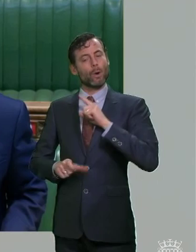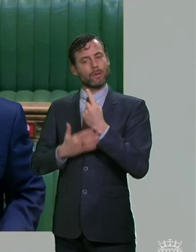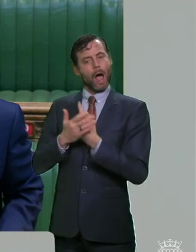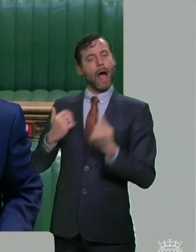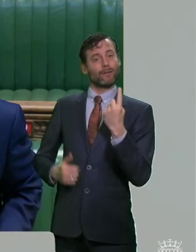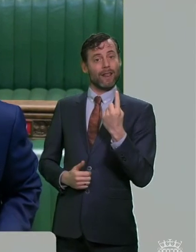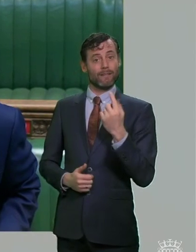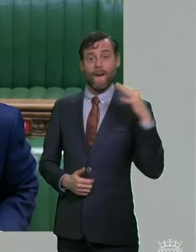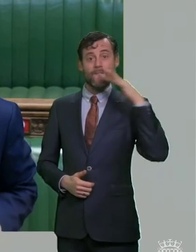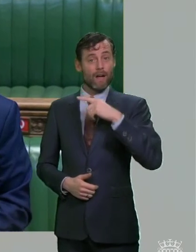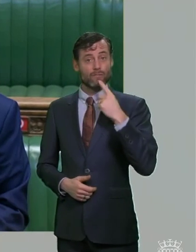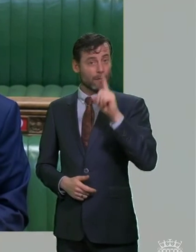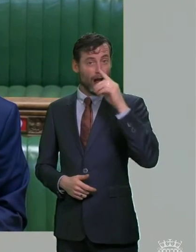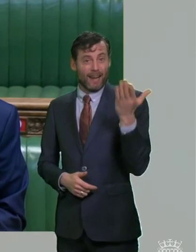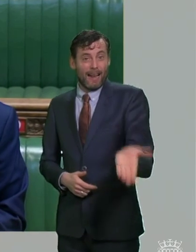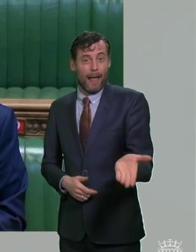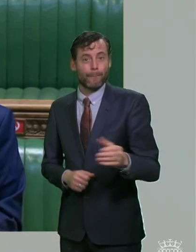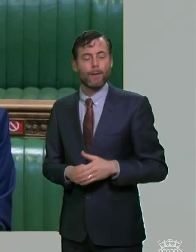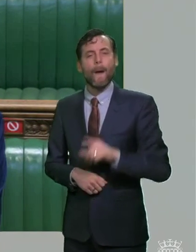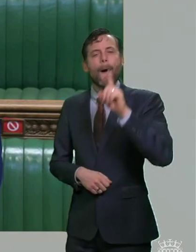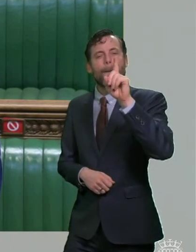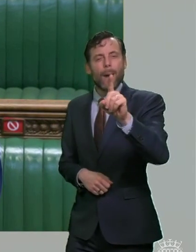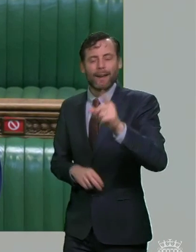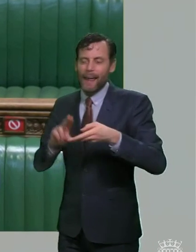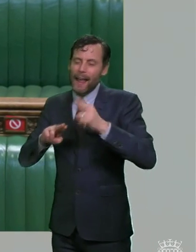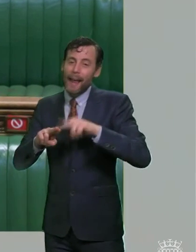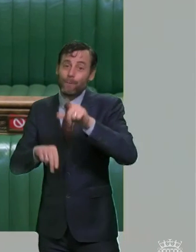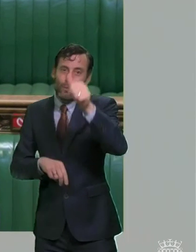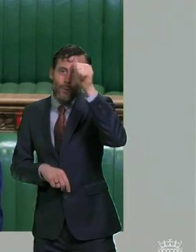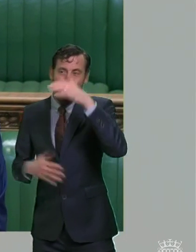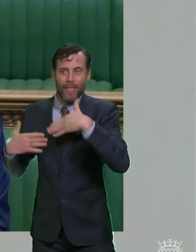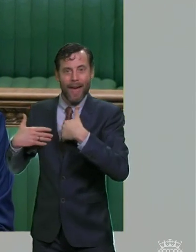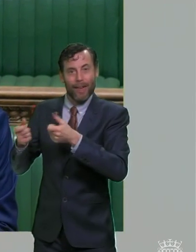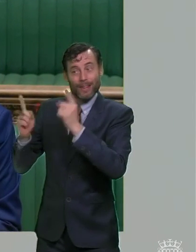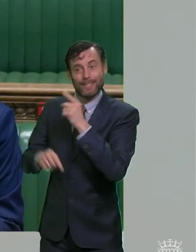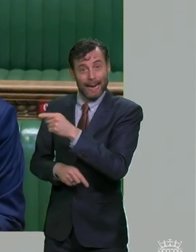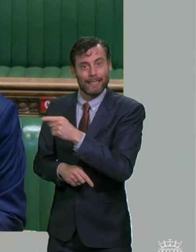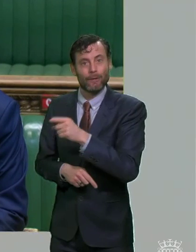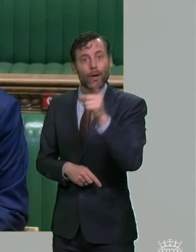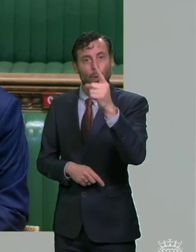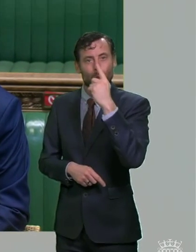If you have got the Health Secretary’s WhatsApp, you get a £1 million contract.